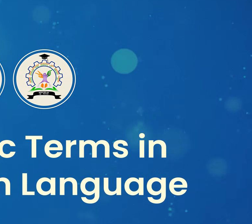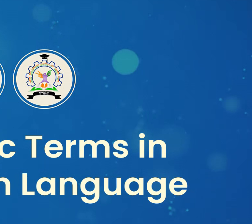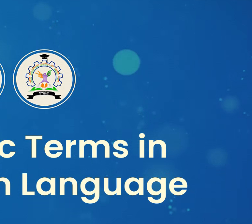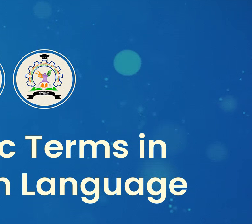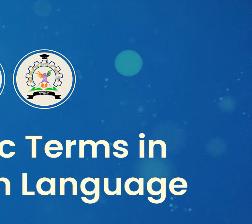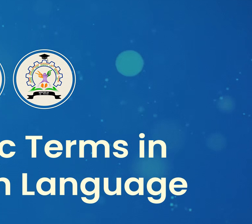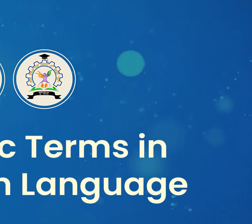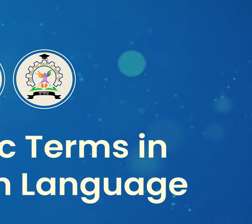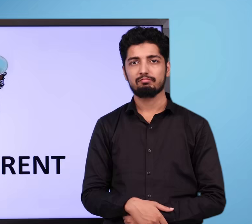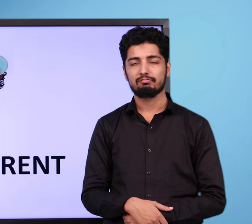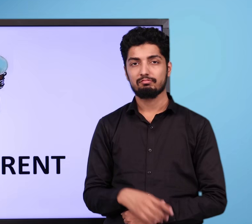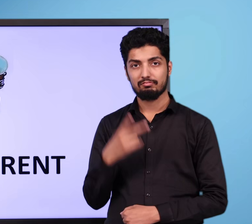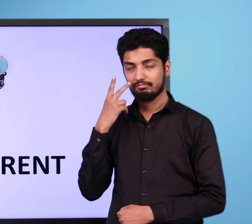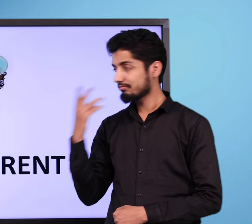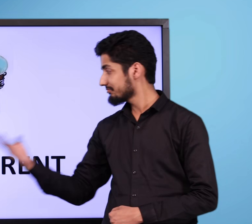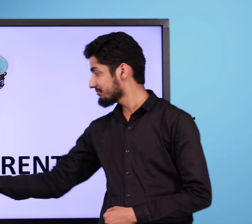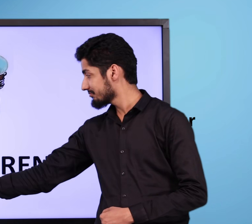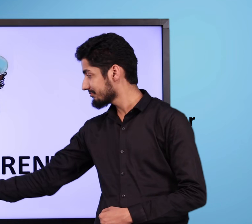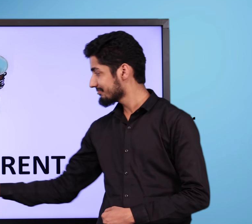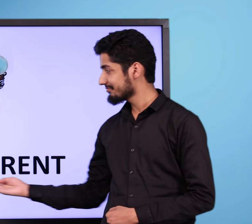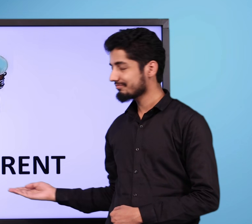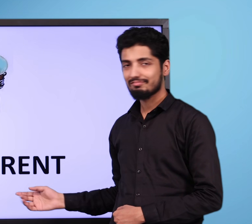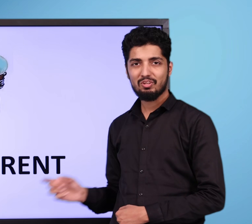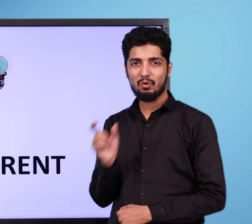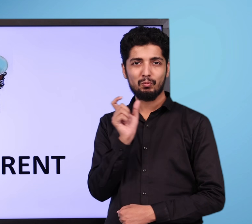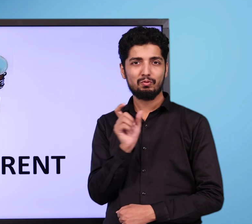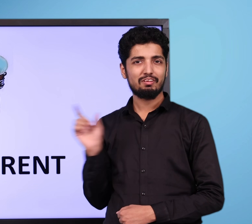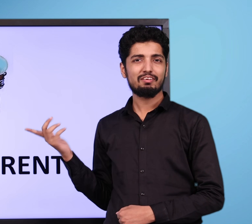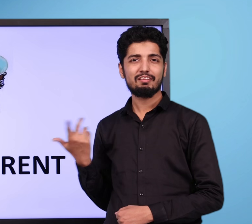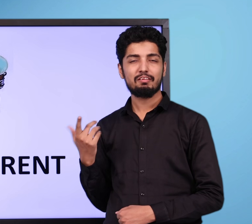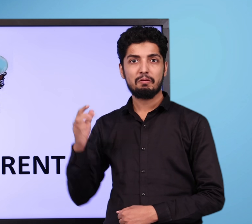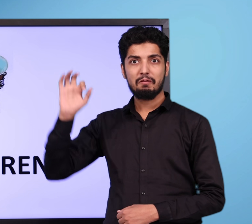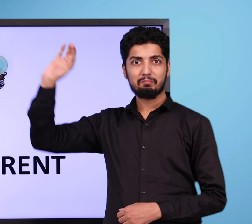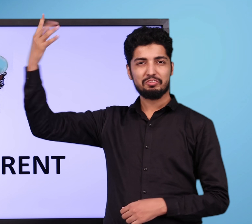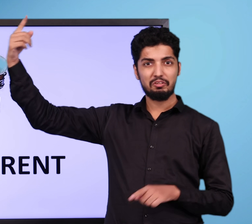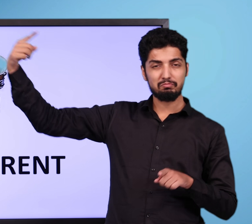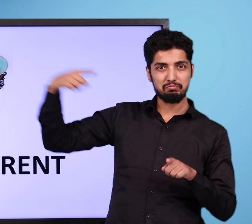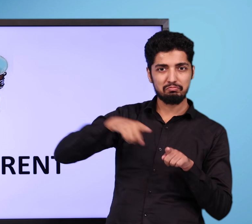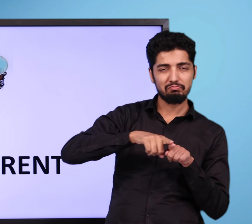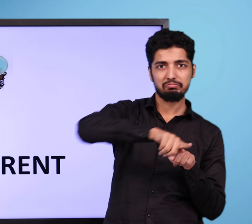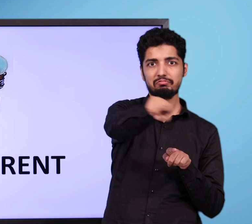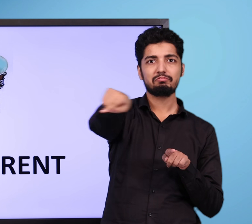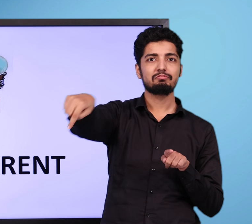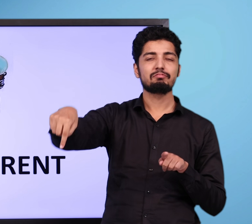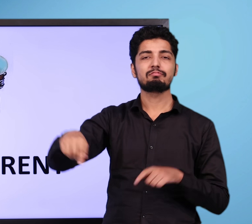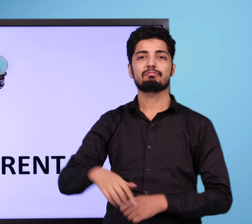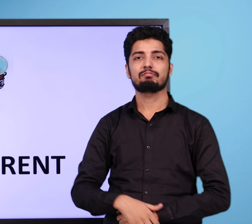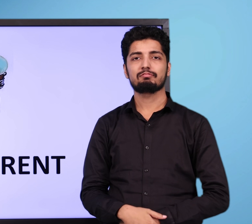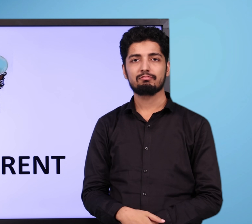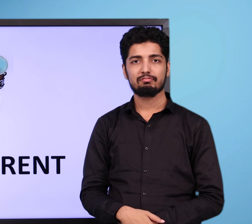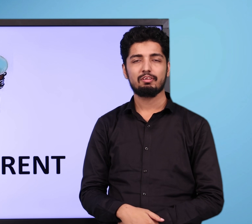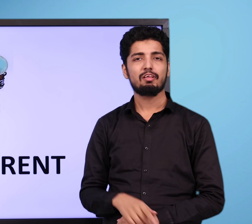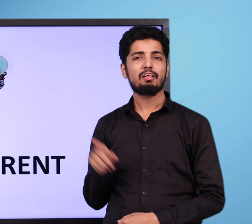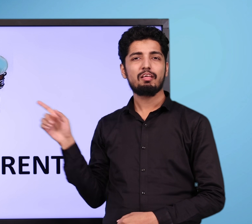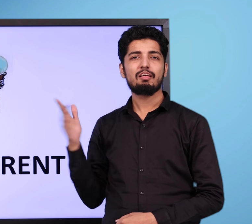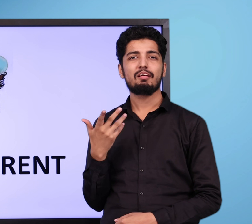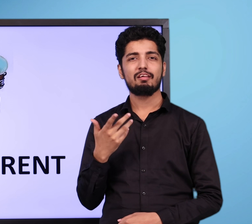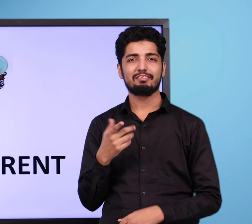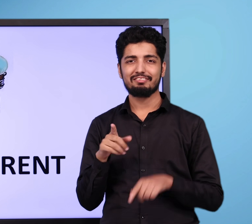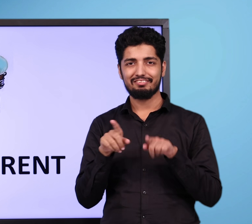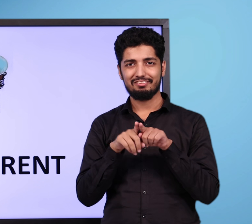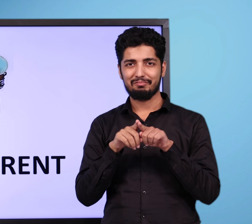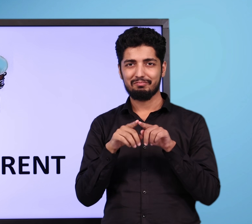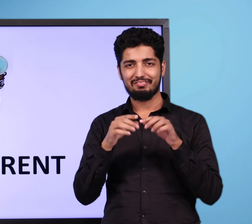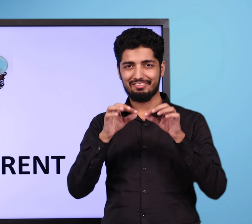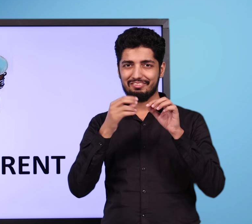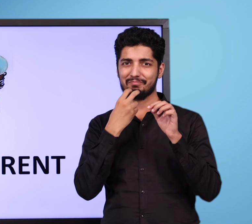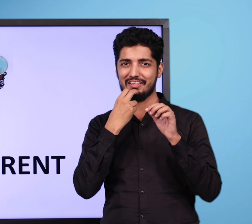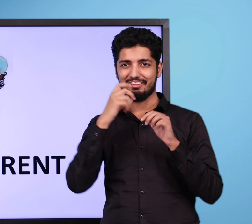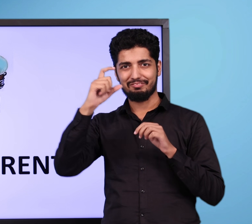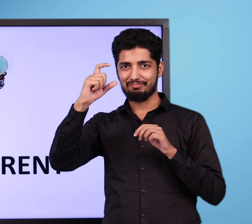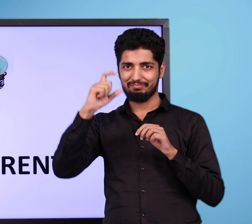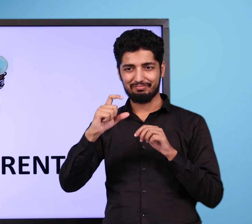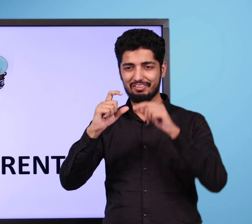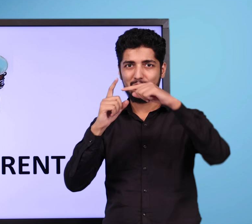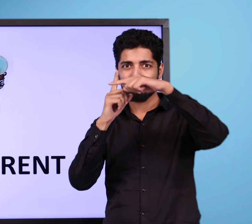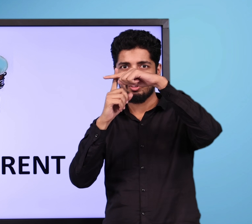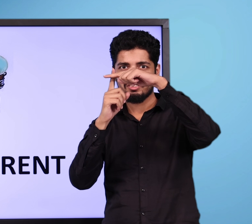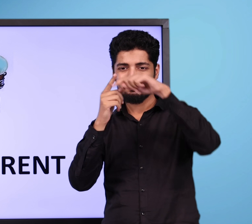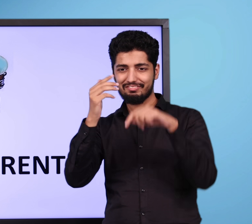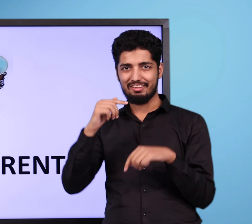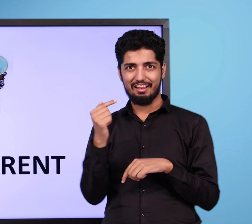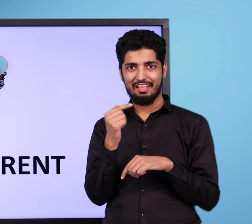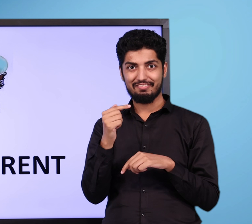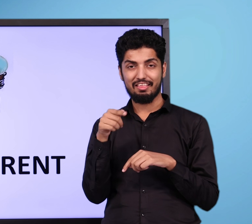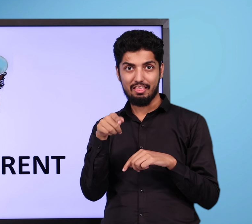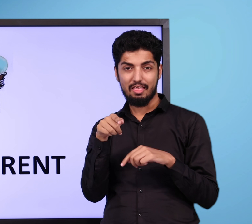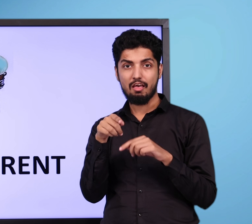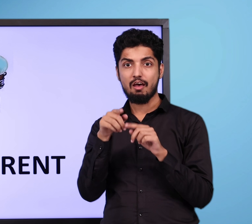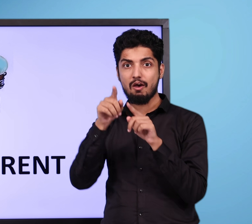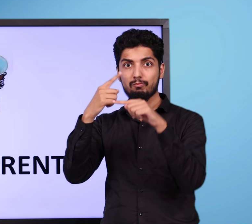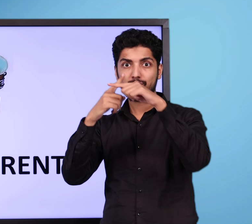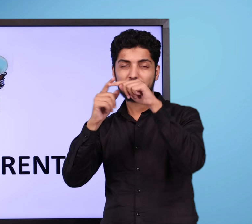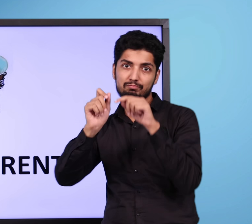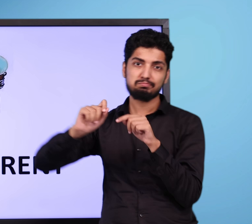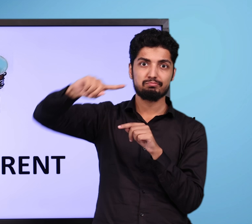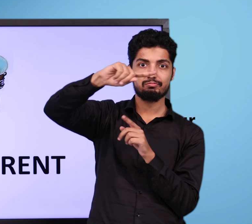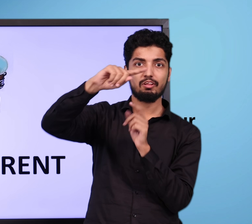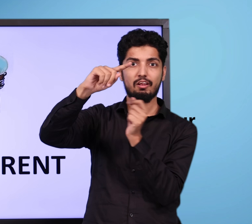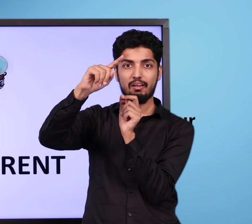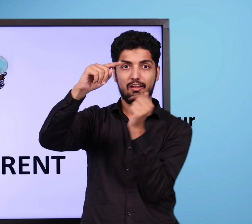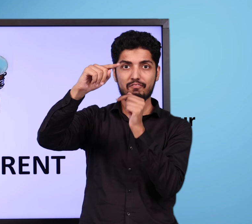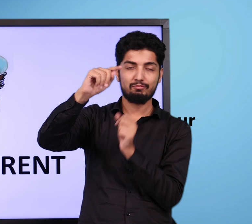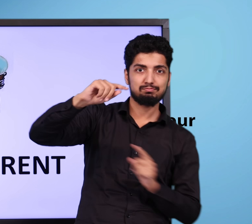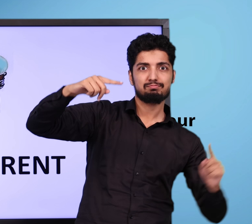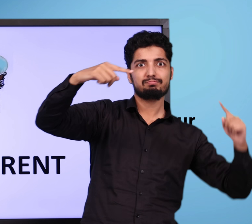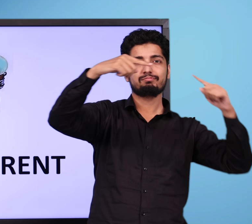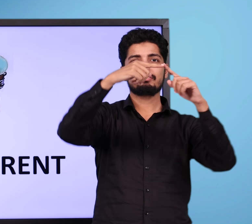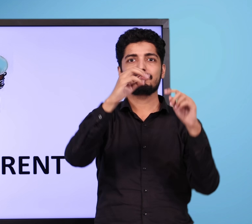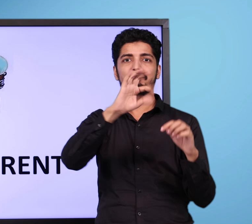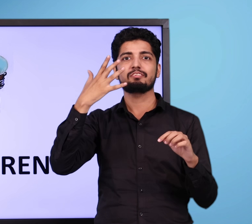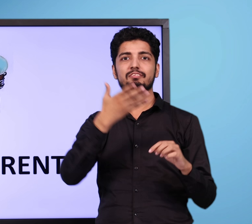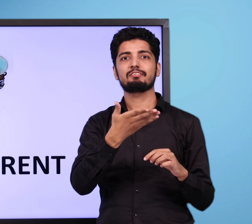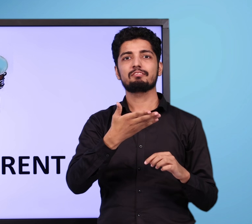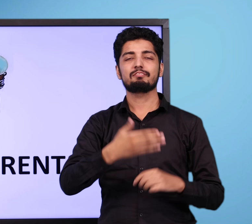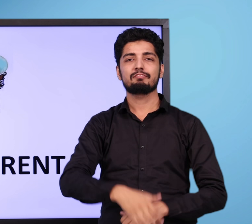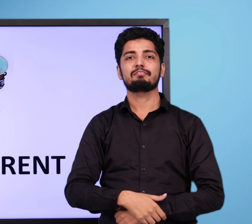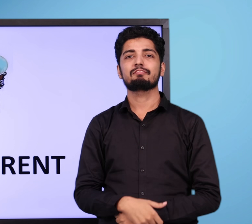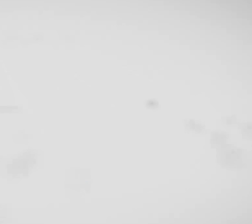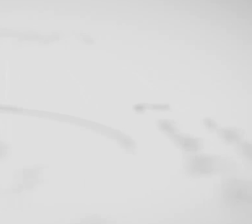This is the sign for electric current. It is basically the flow of electricity from the positive to negative terminal of a cell.